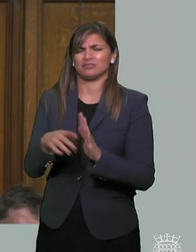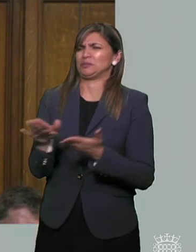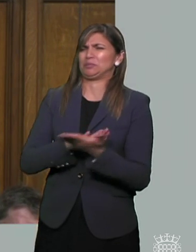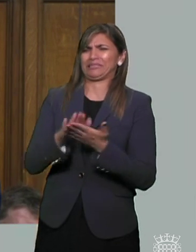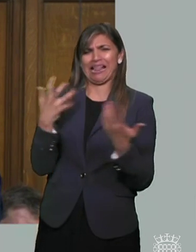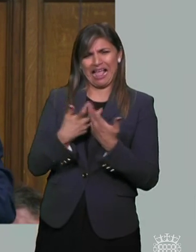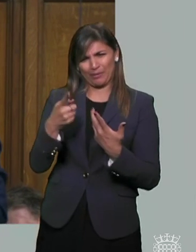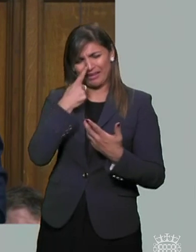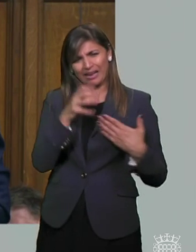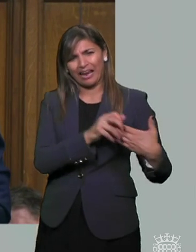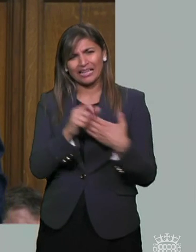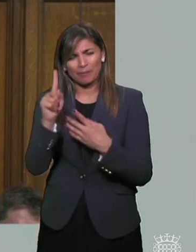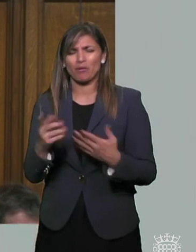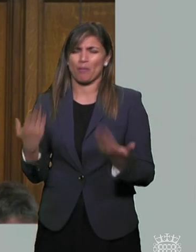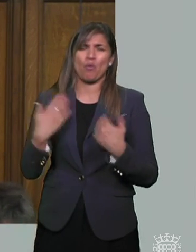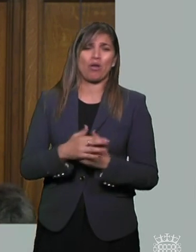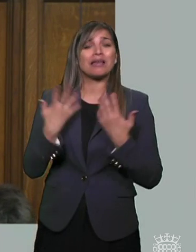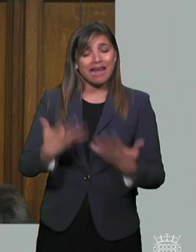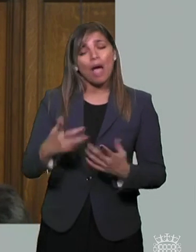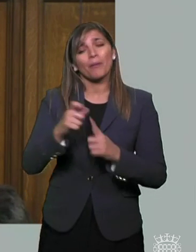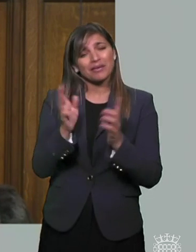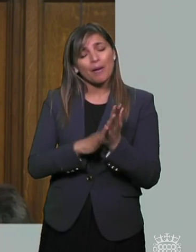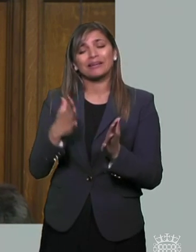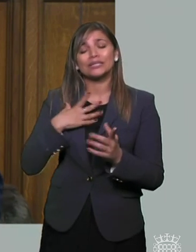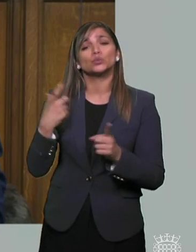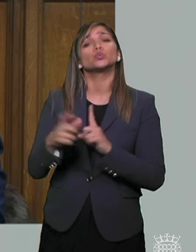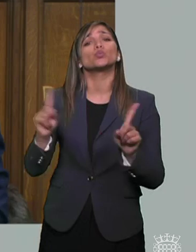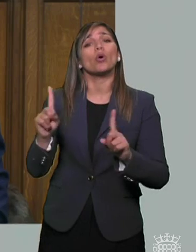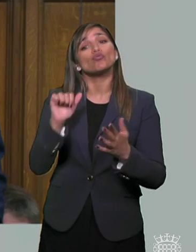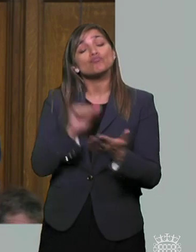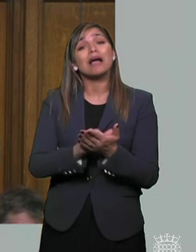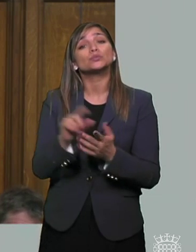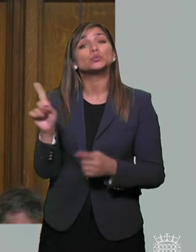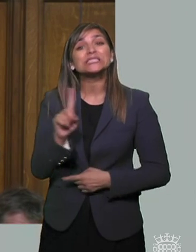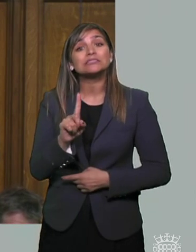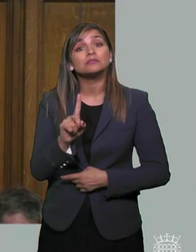Surely it is now time for him to do the right thing, the only thing left to him to restore